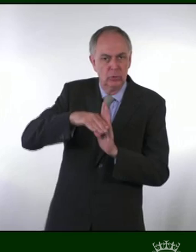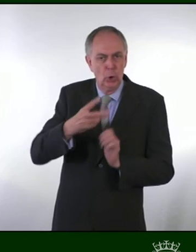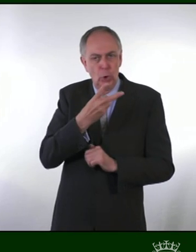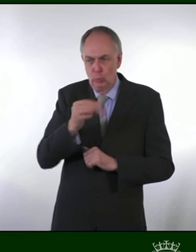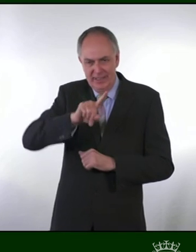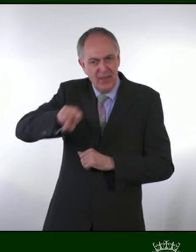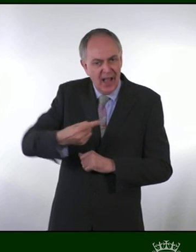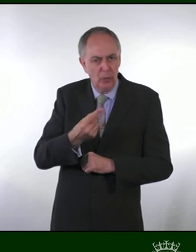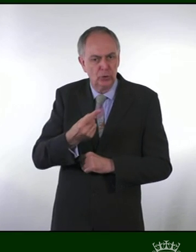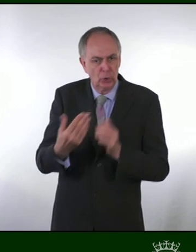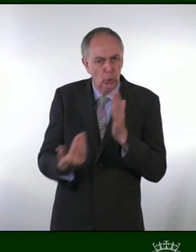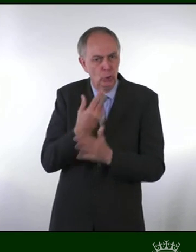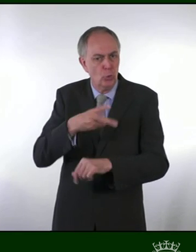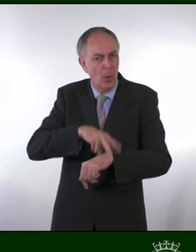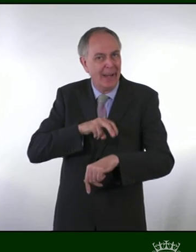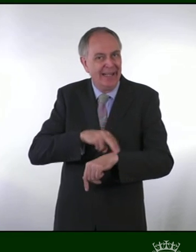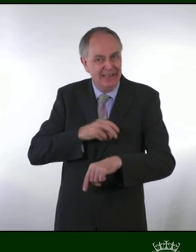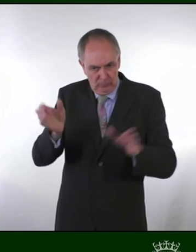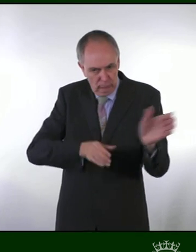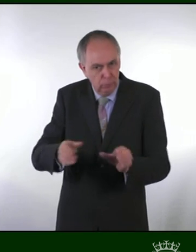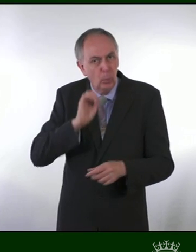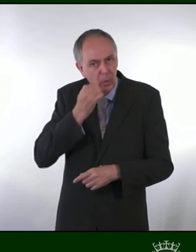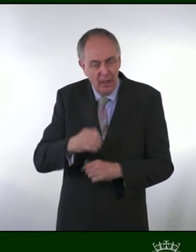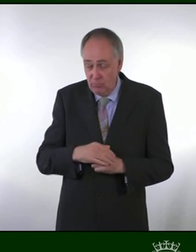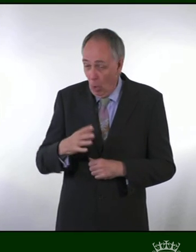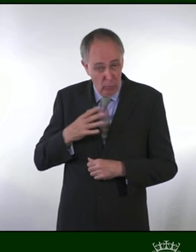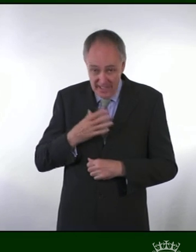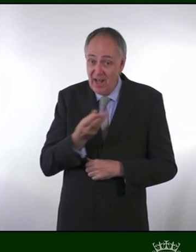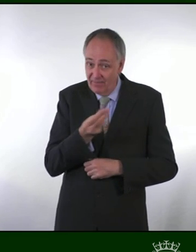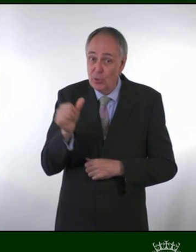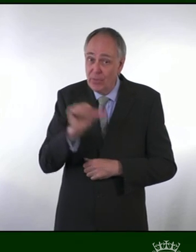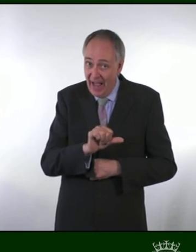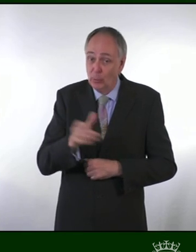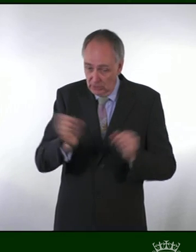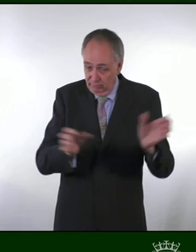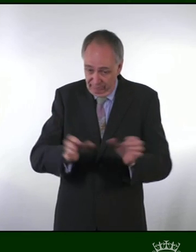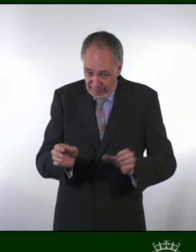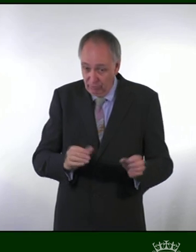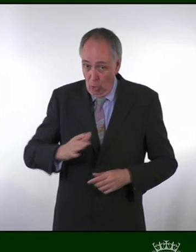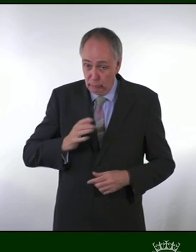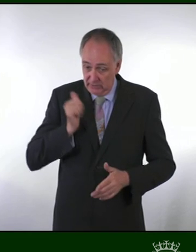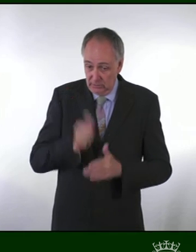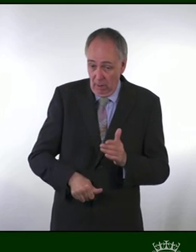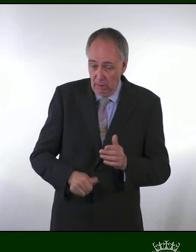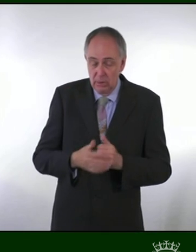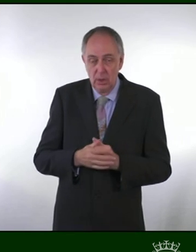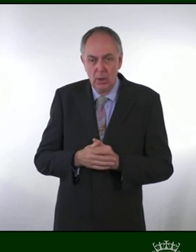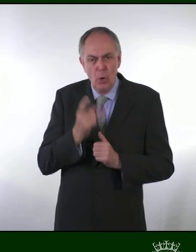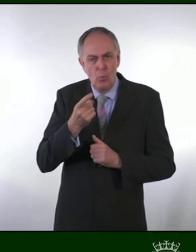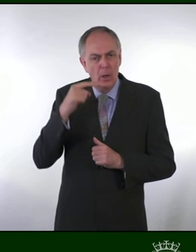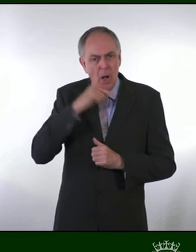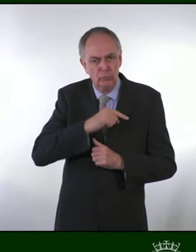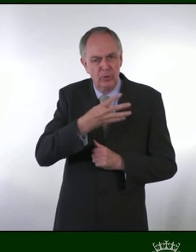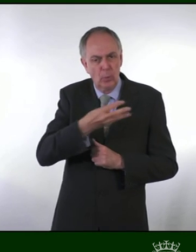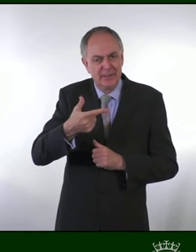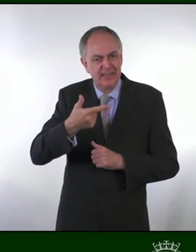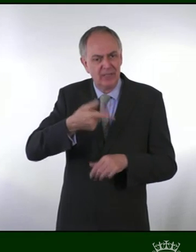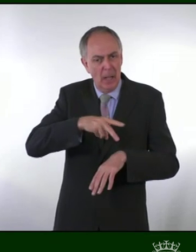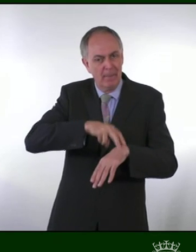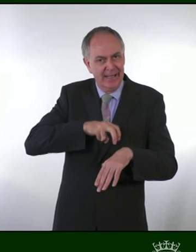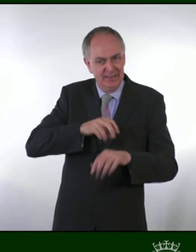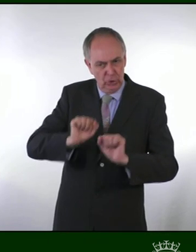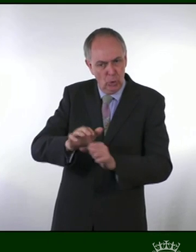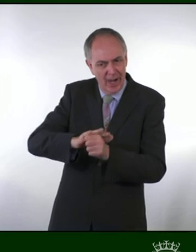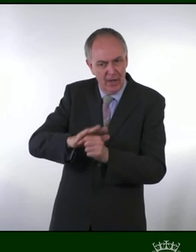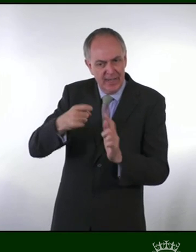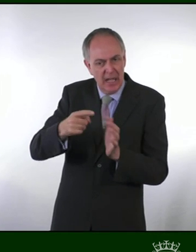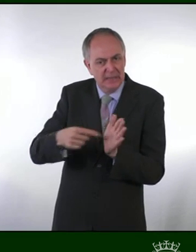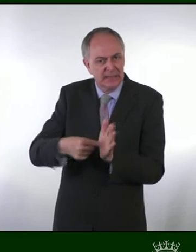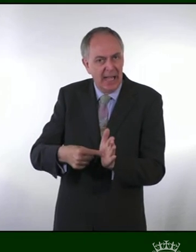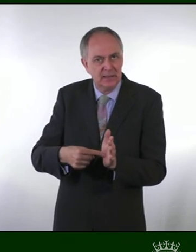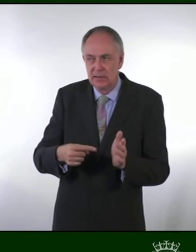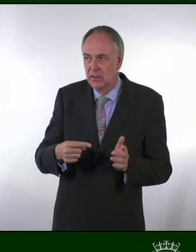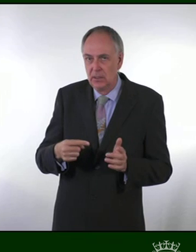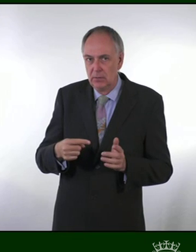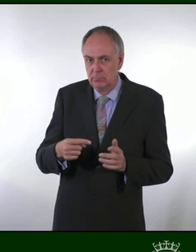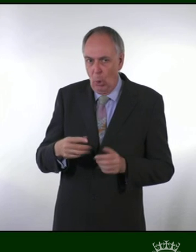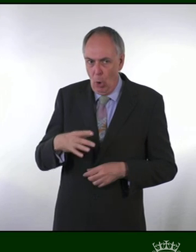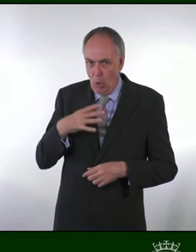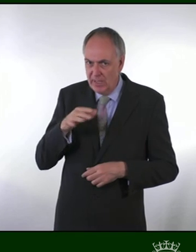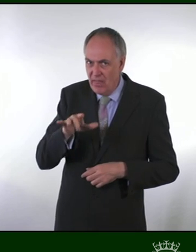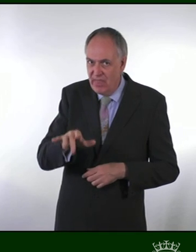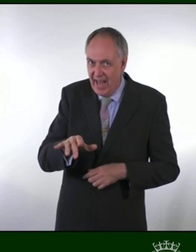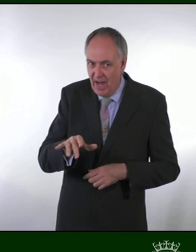In fact, we have recruited thousands already, and I am pleased to say in terms of the 147 that she identifies coming to Kent that I think they have already got there.